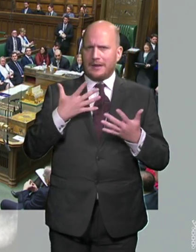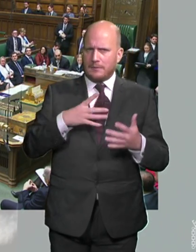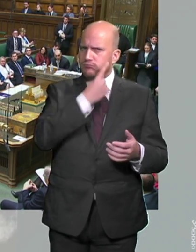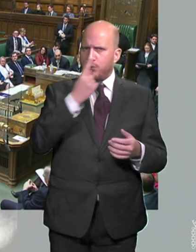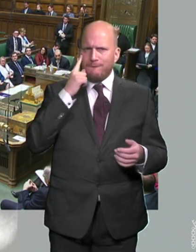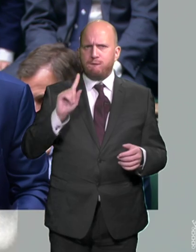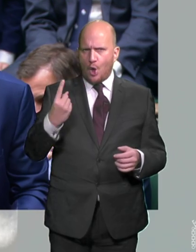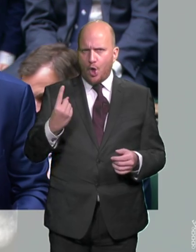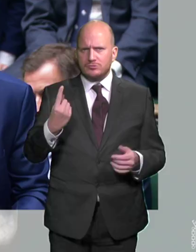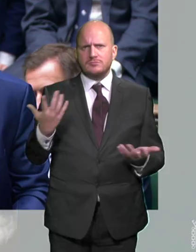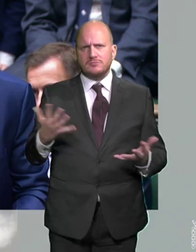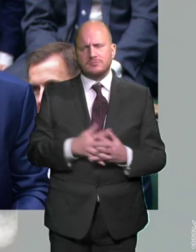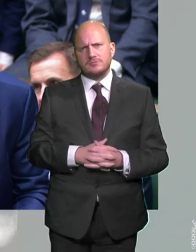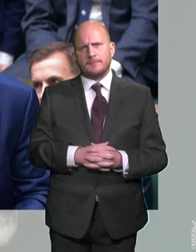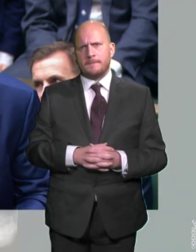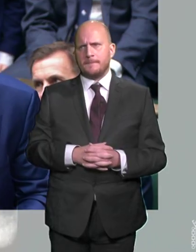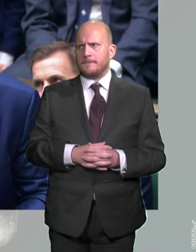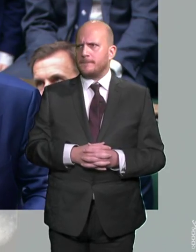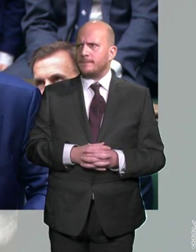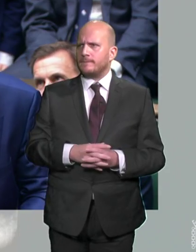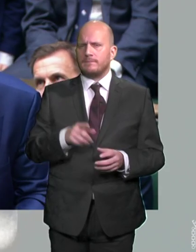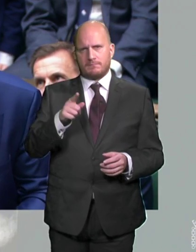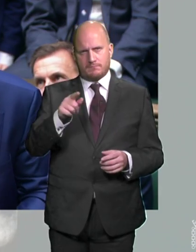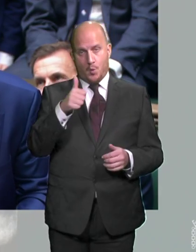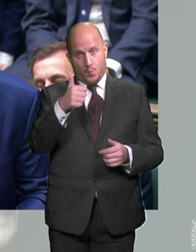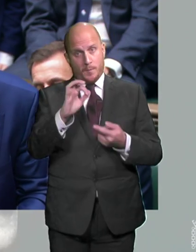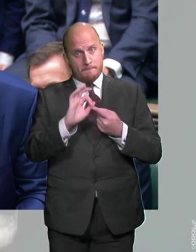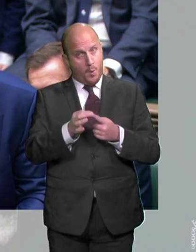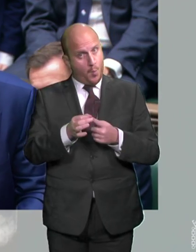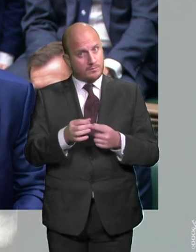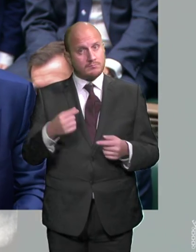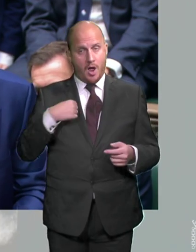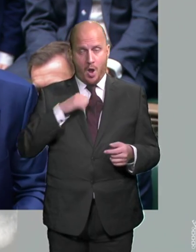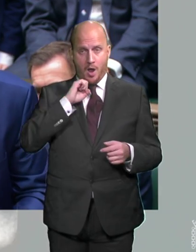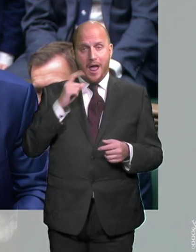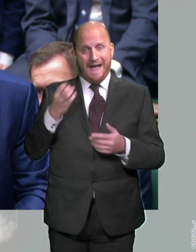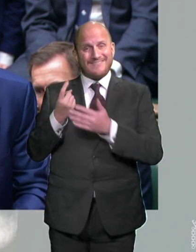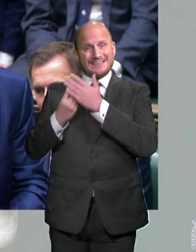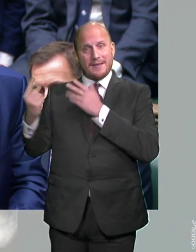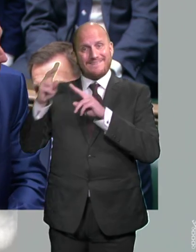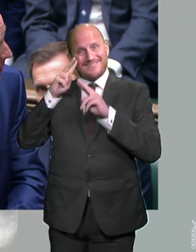My honourable Friend makes an important point. I have said I will co-operate fully with the independent investigation.